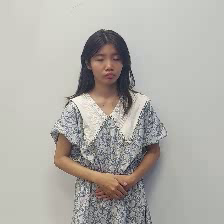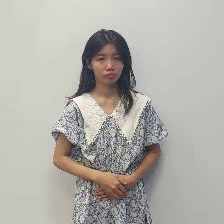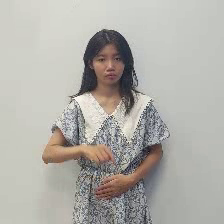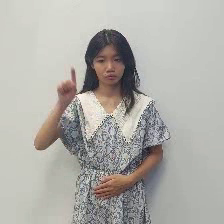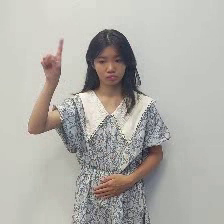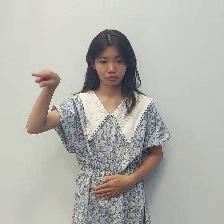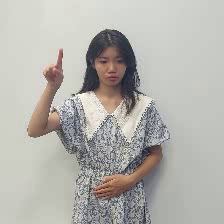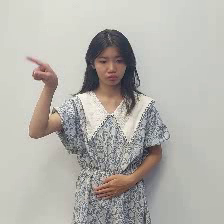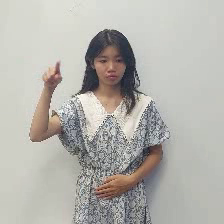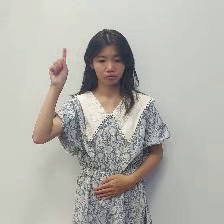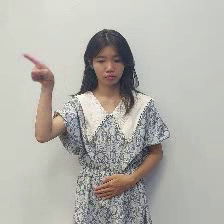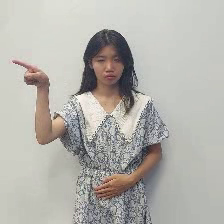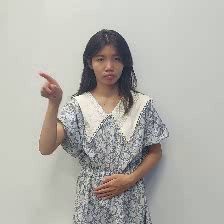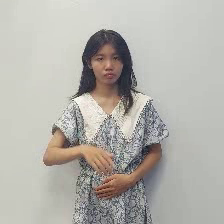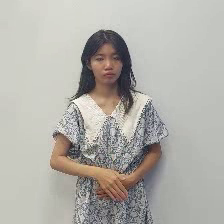Họ